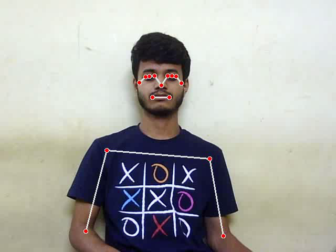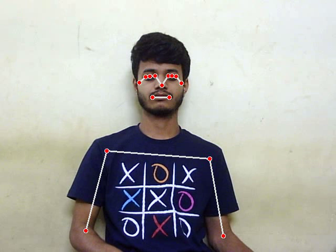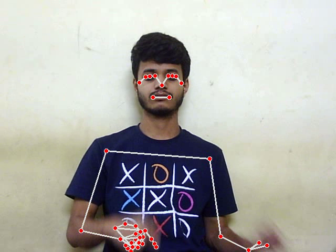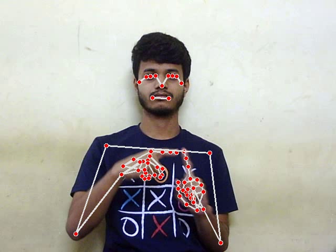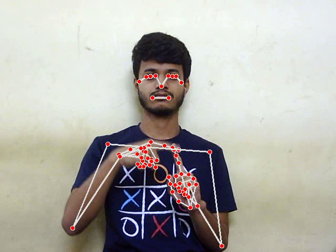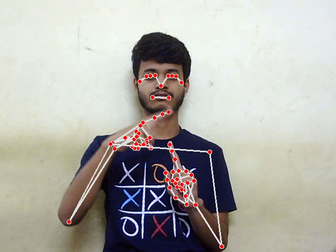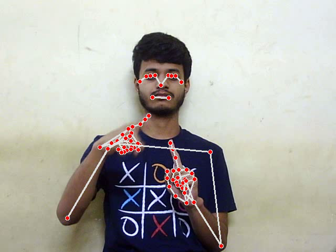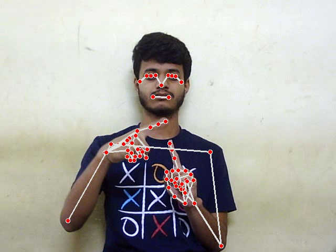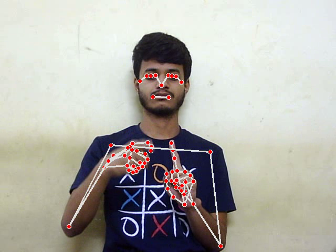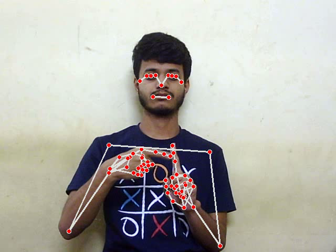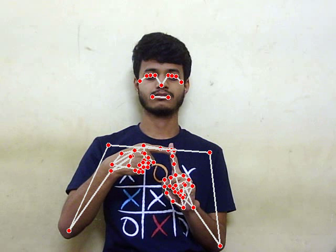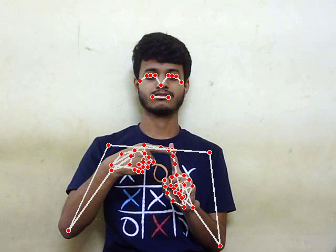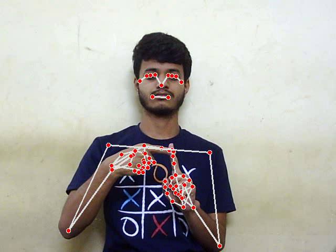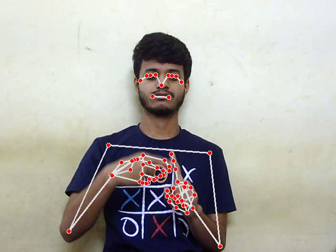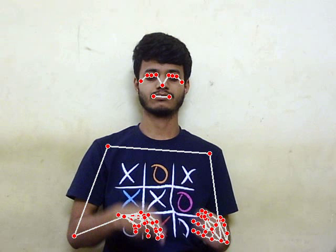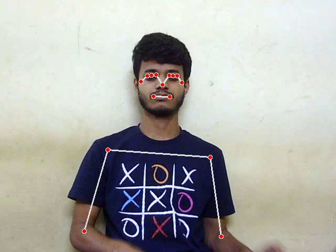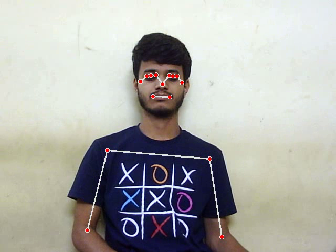when